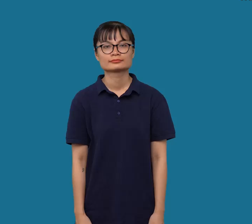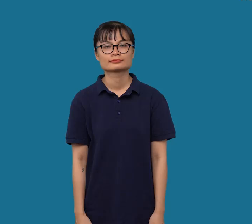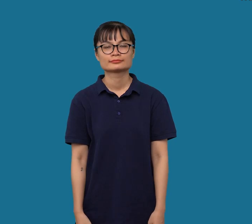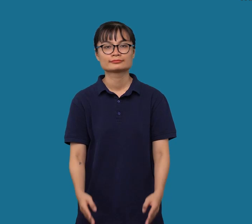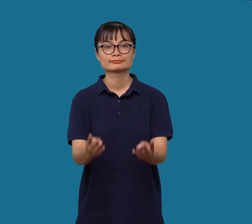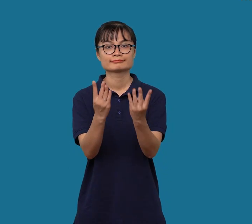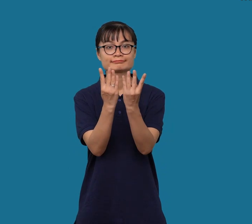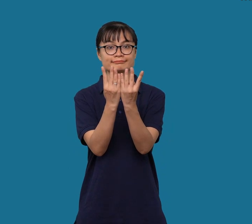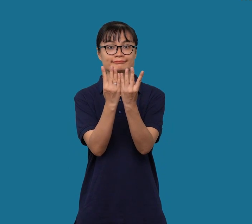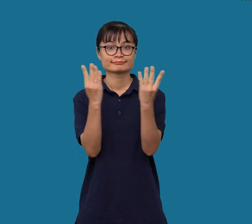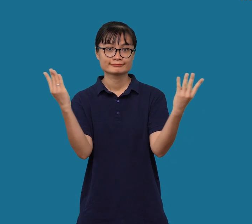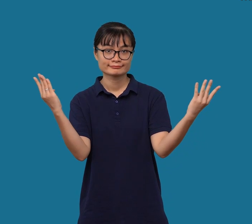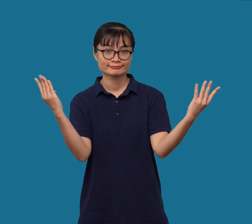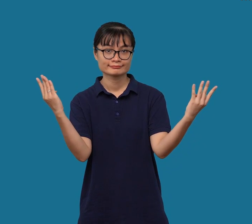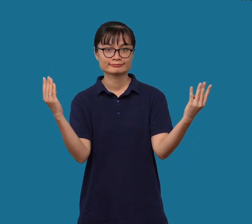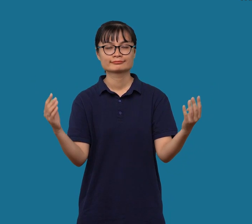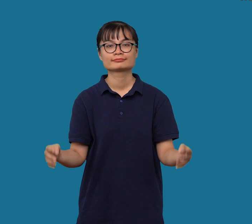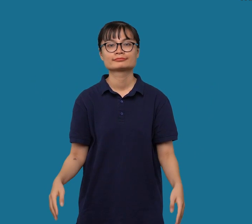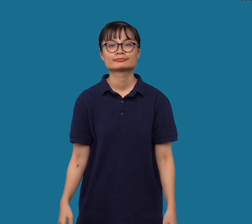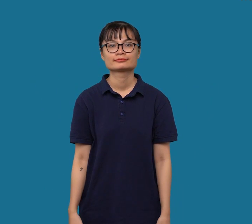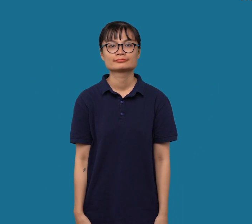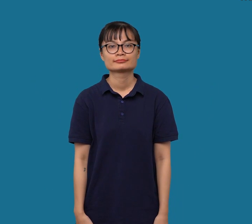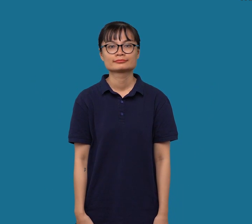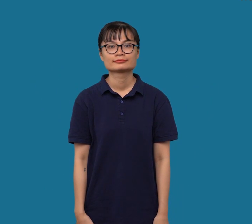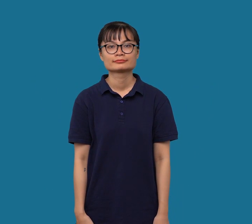xếp hàng ngang